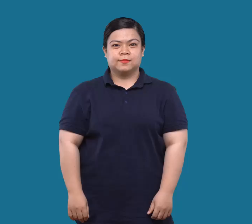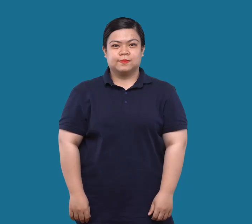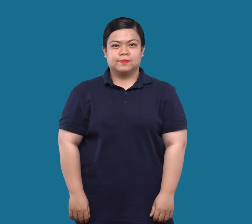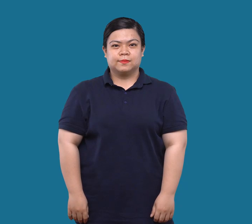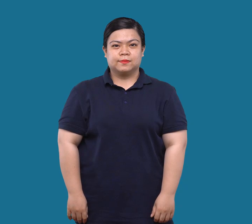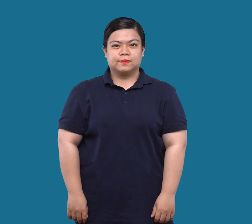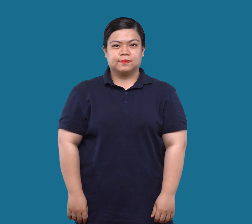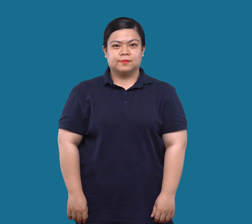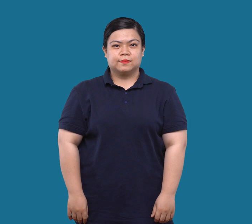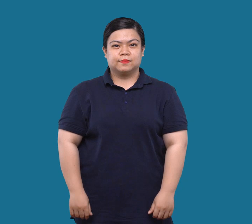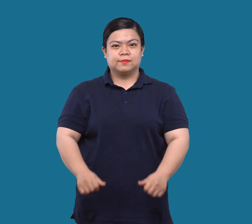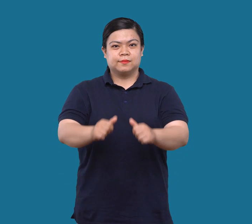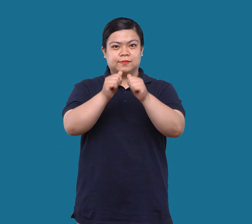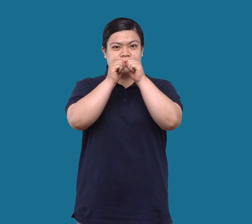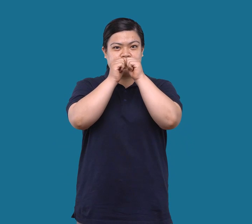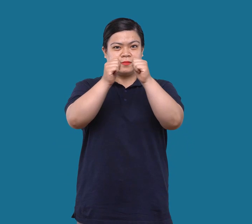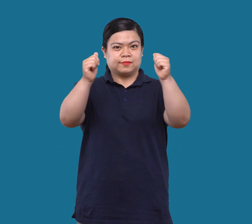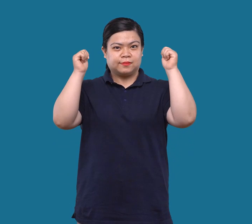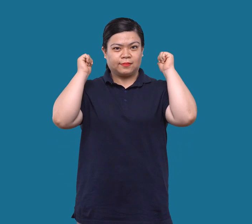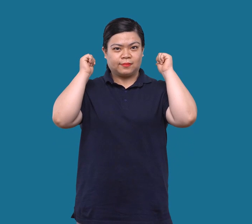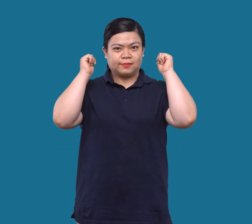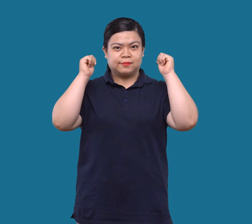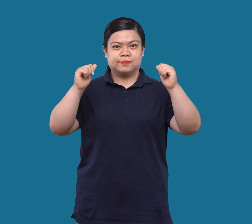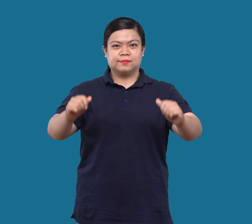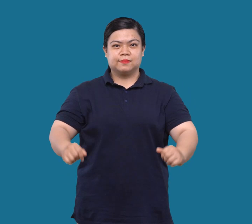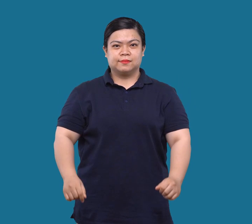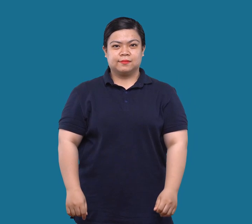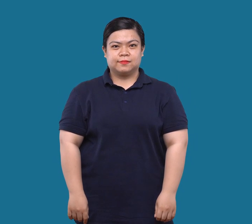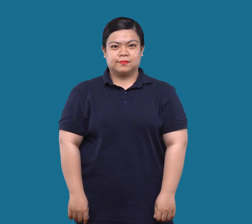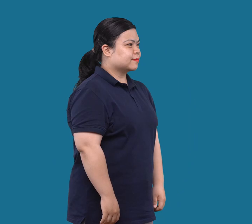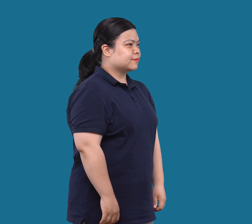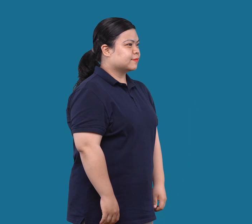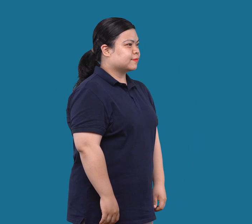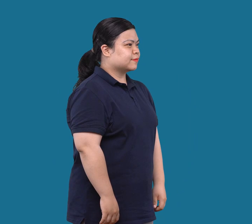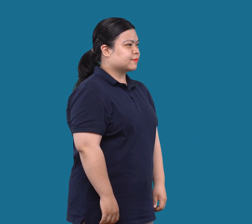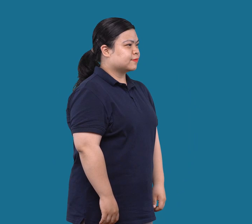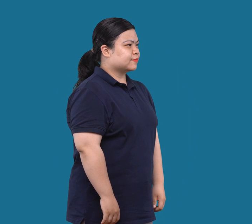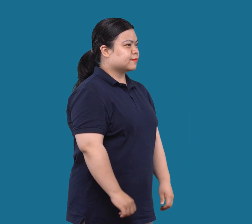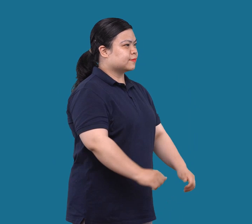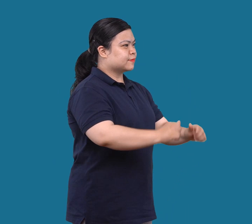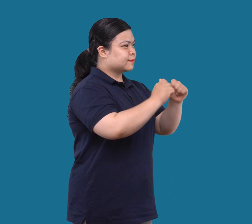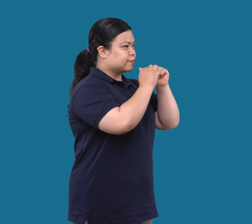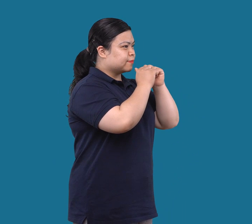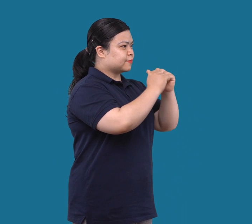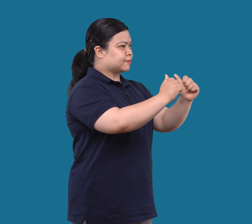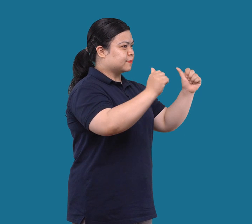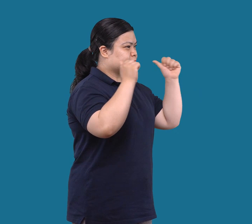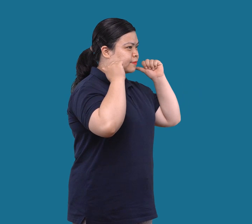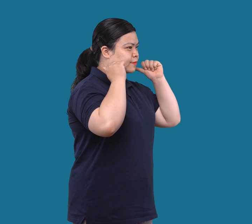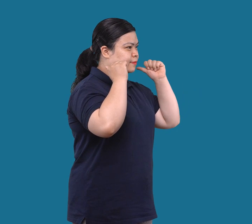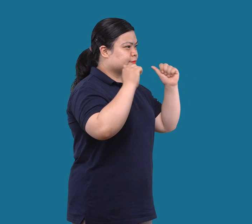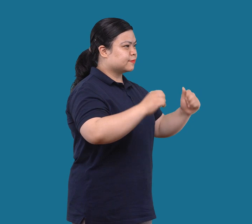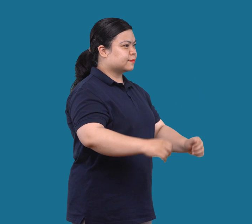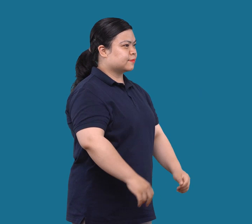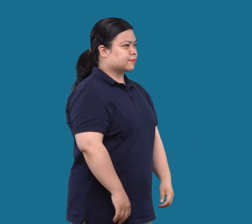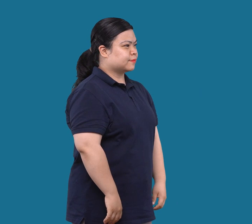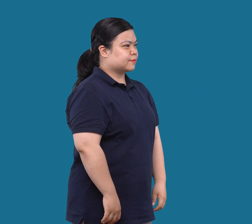Tiền Giang